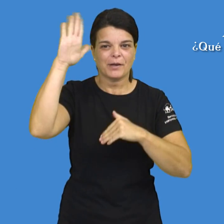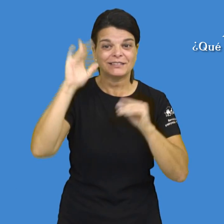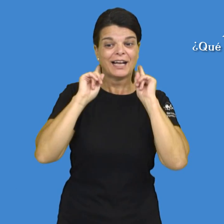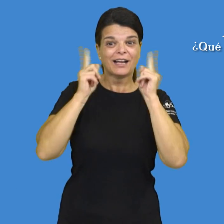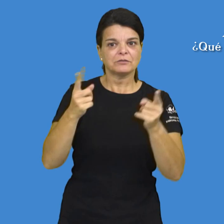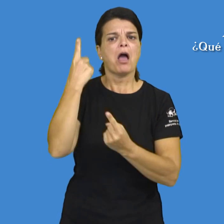caso